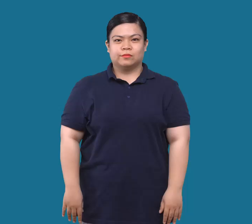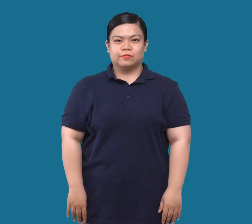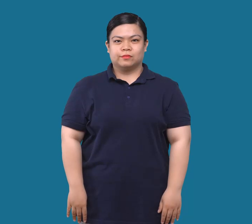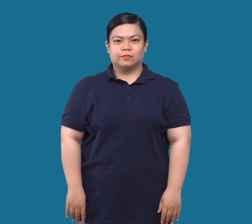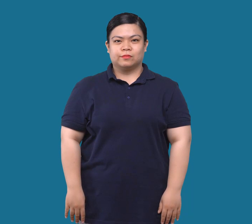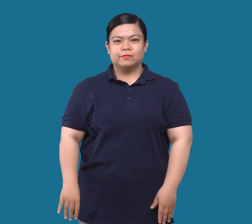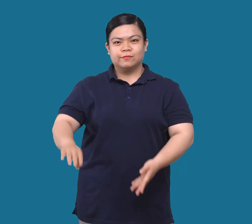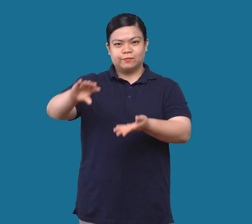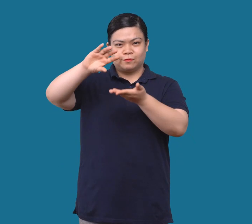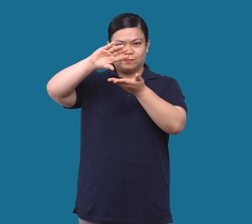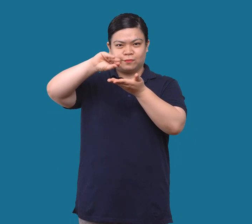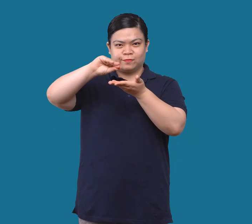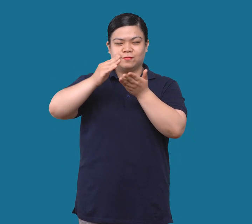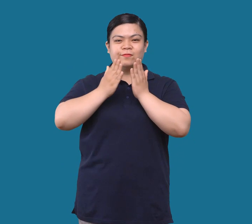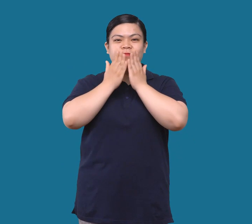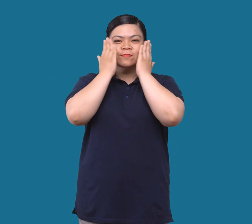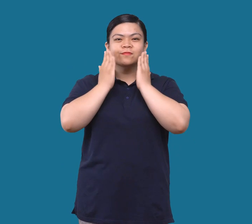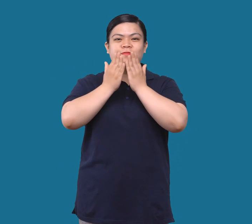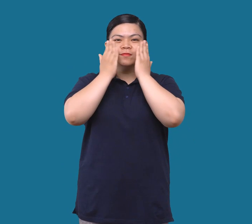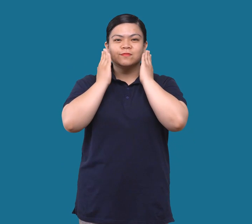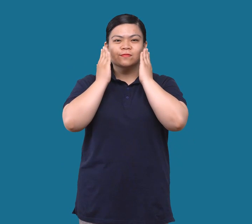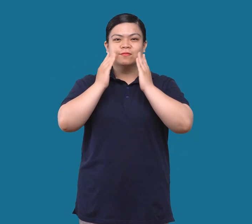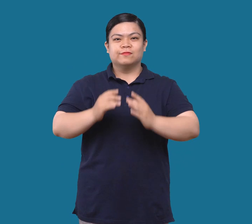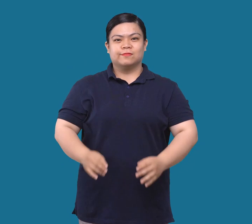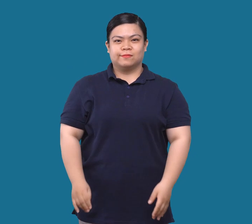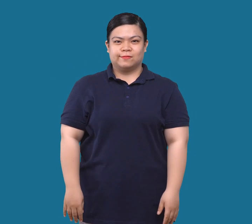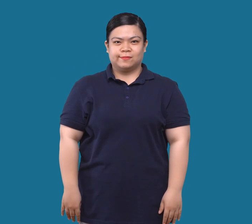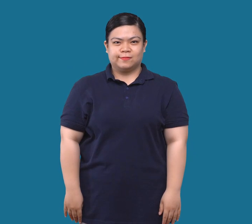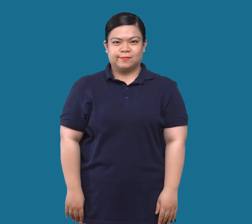sữa rửa mặt